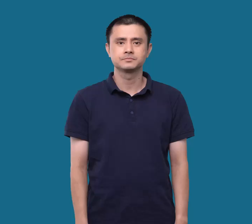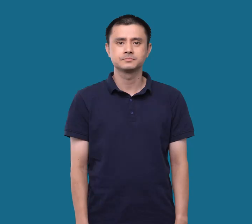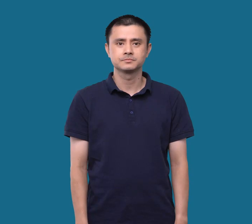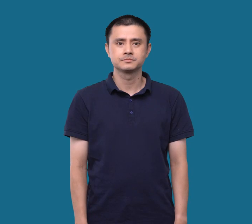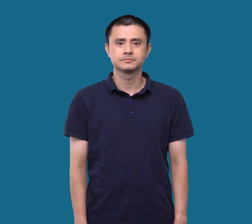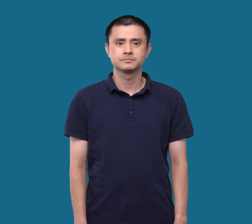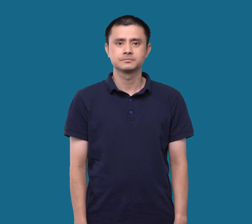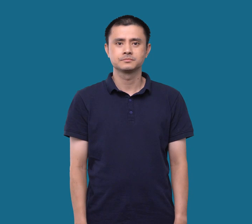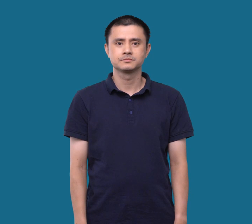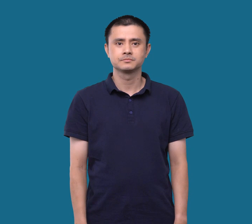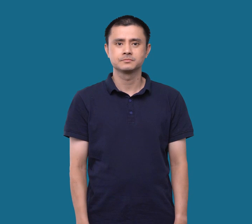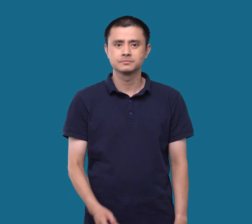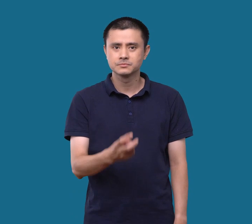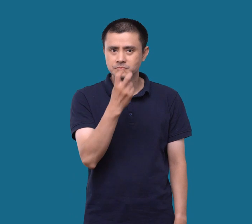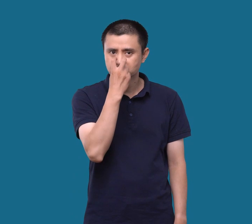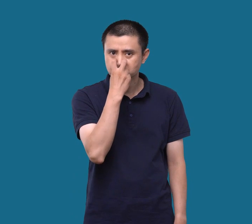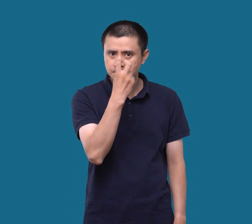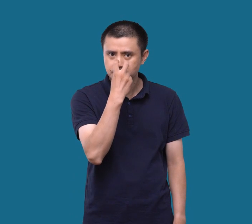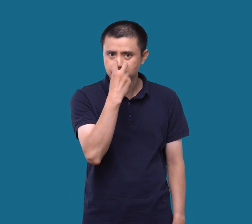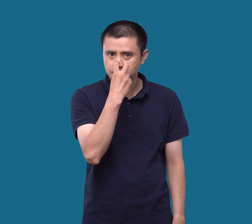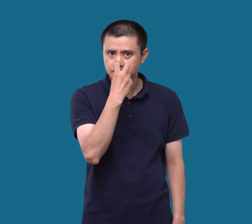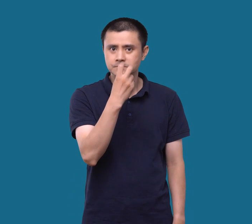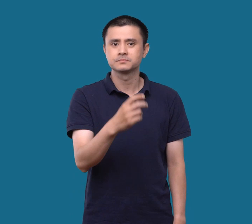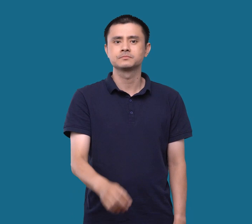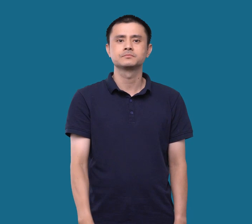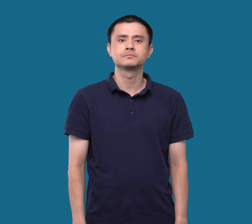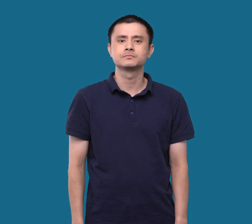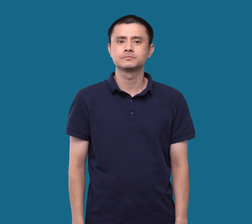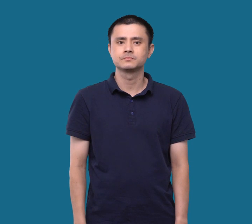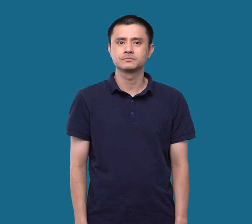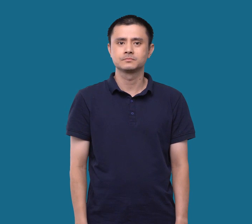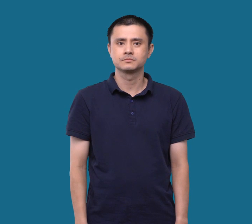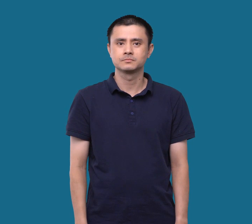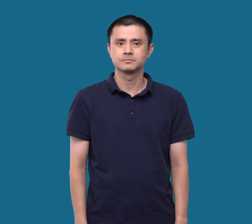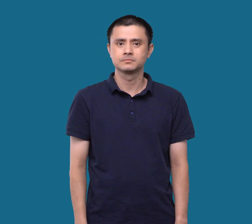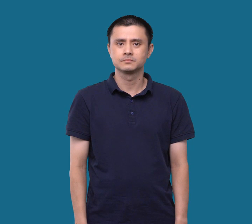lưu ý